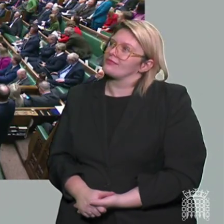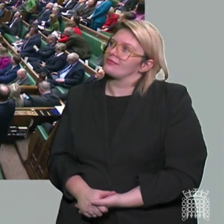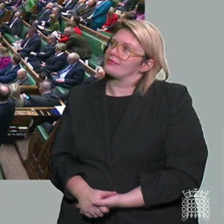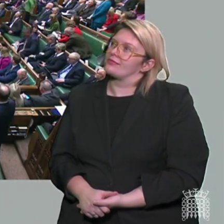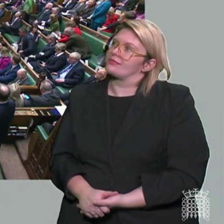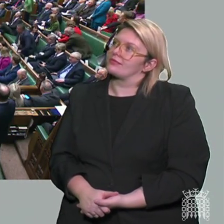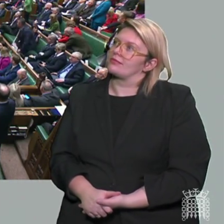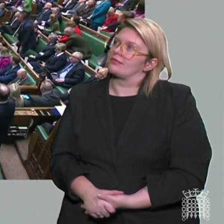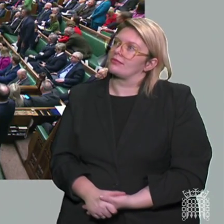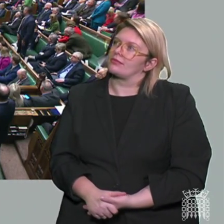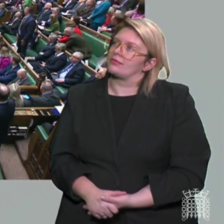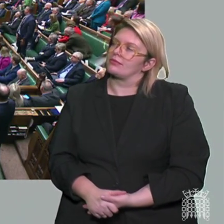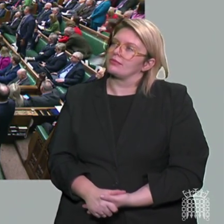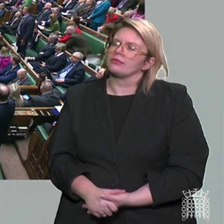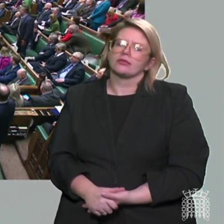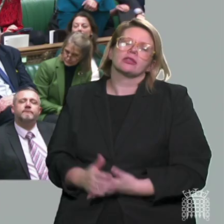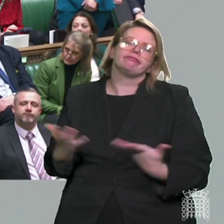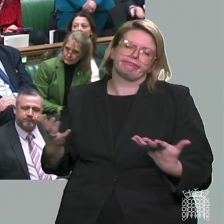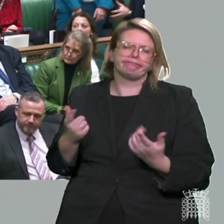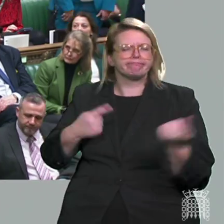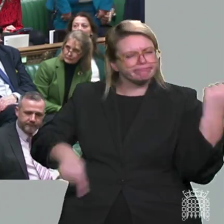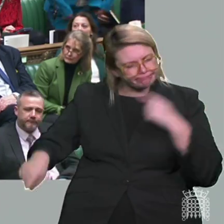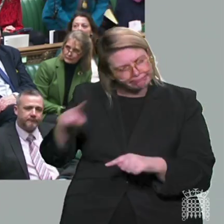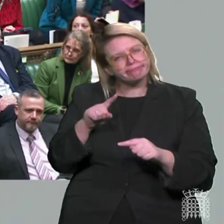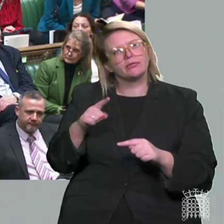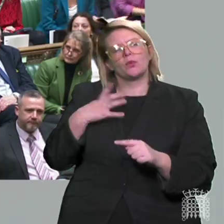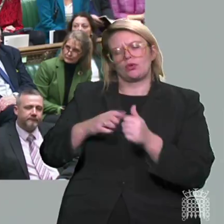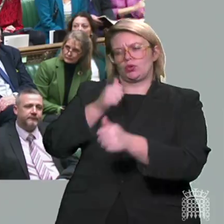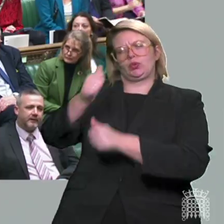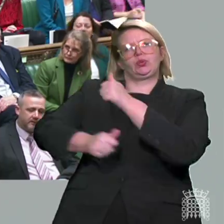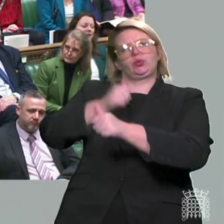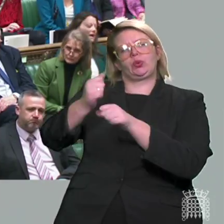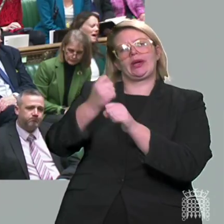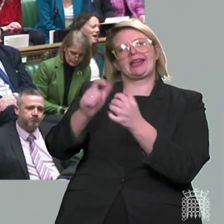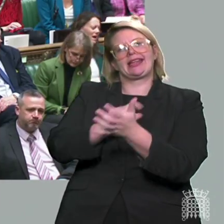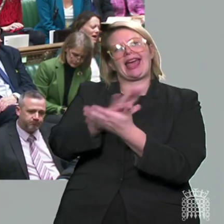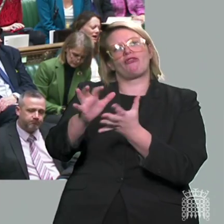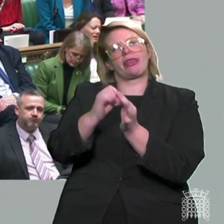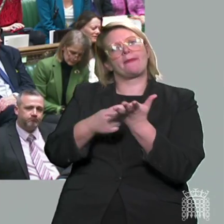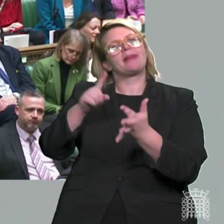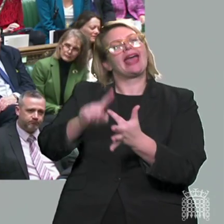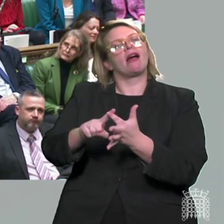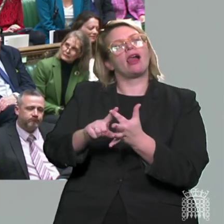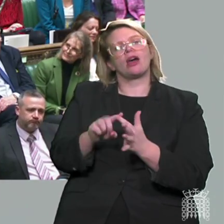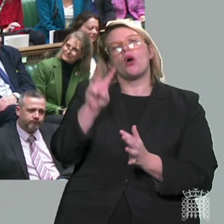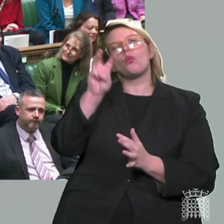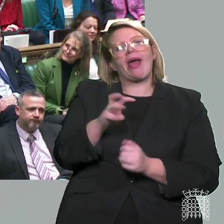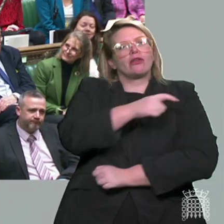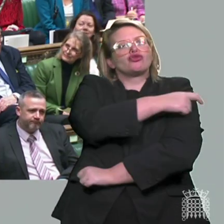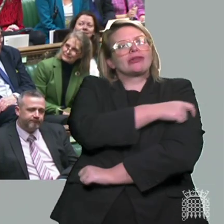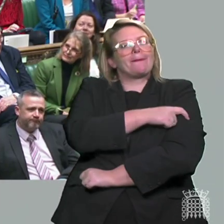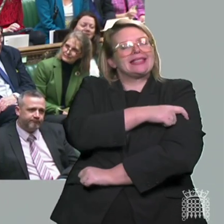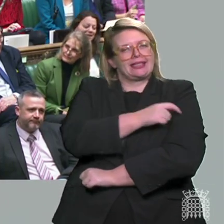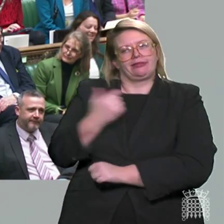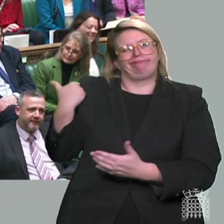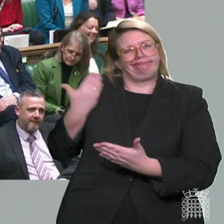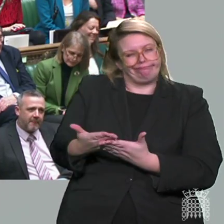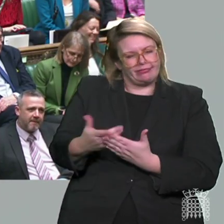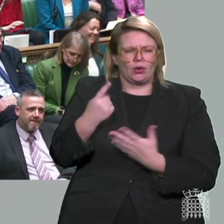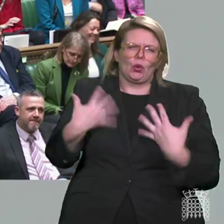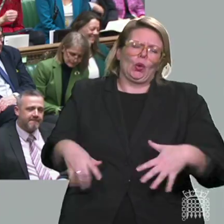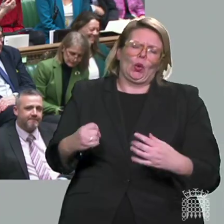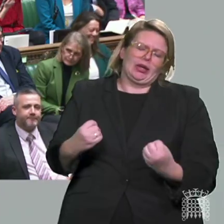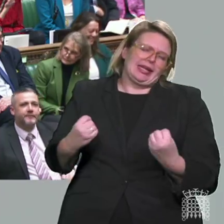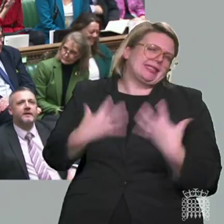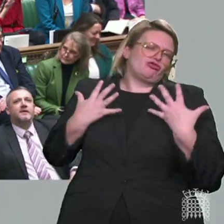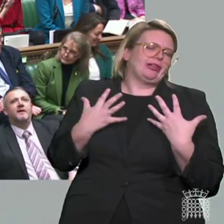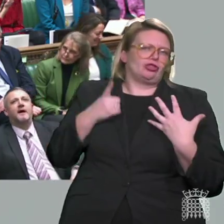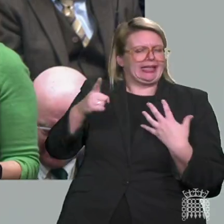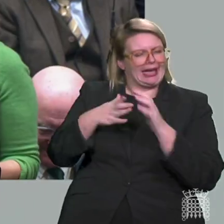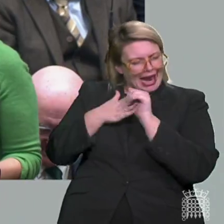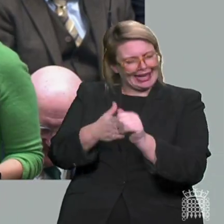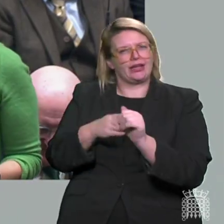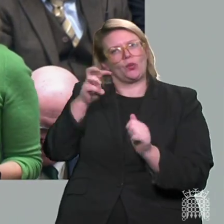I am sure the whole House will want to join me in wishing all the best to Gareth Bale, the former captain of the Wales men’s soccer team, who has been a national inspiration and who took Wales to the football World Cup.